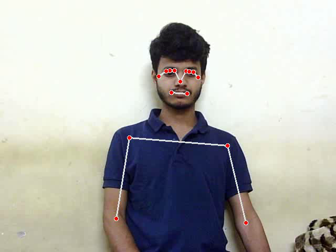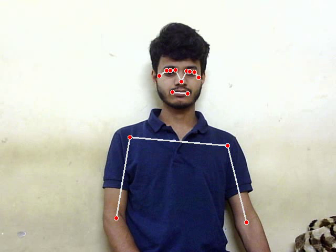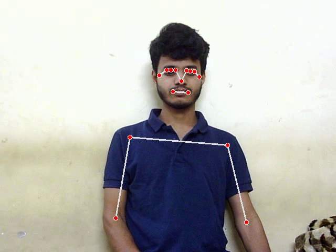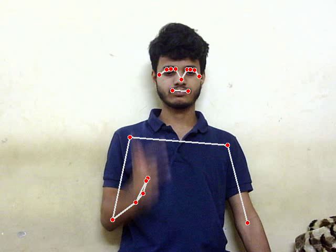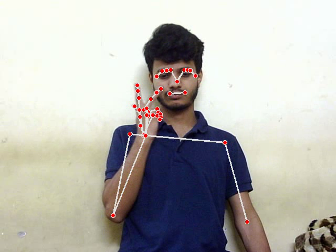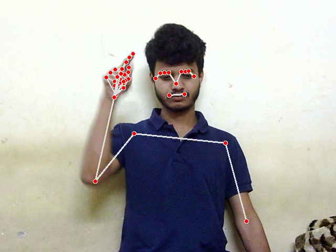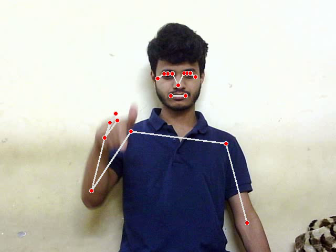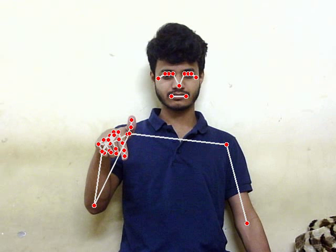see you later